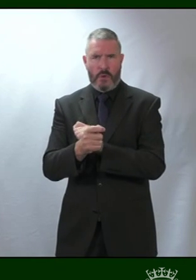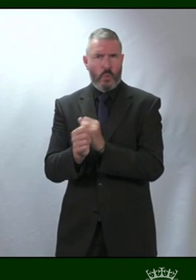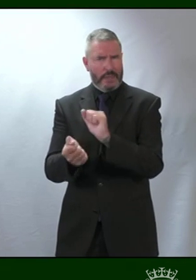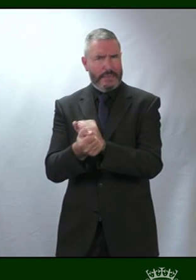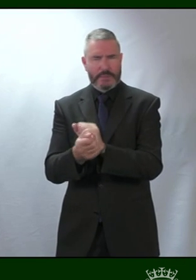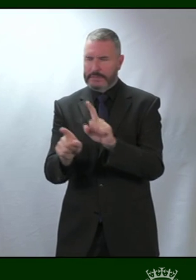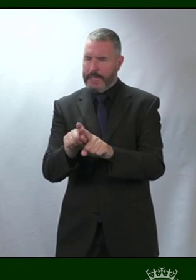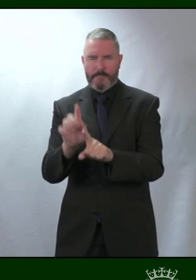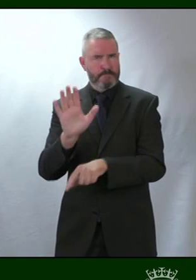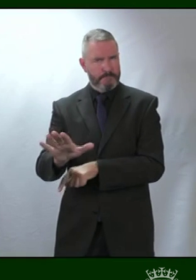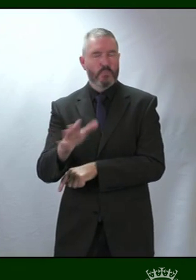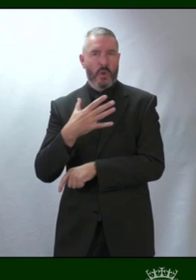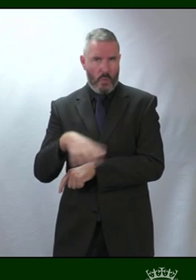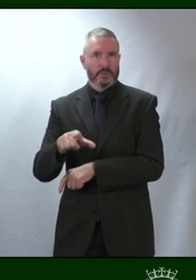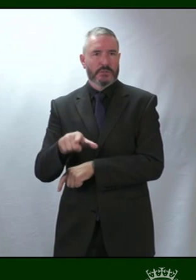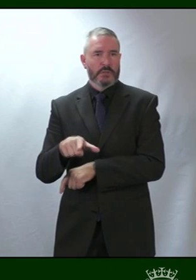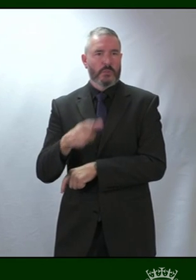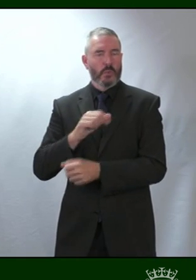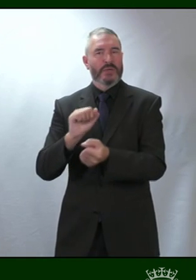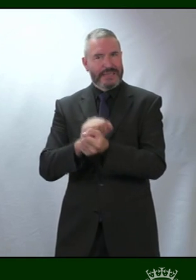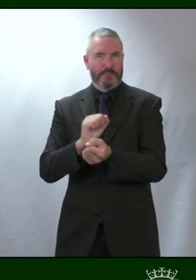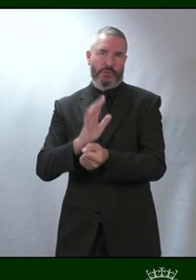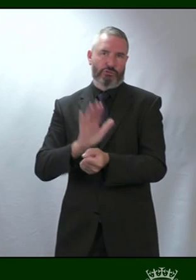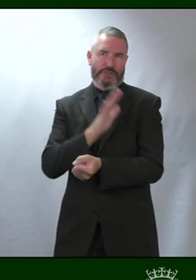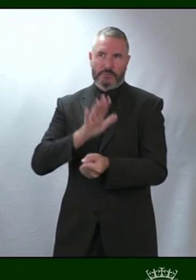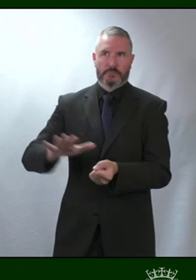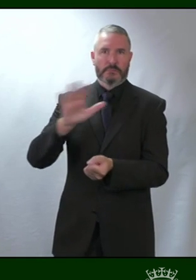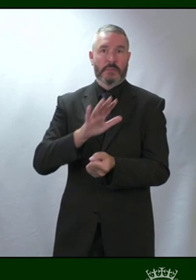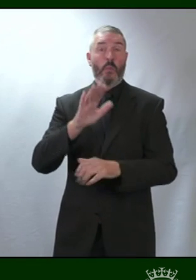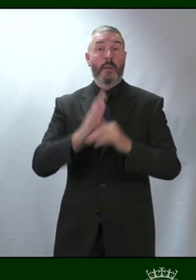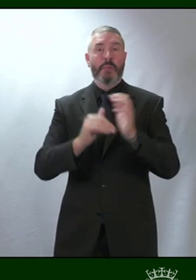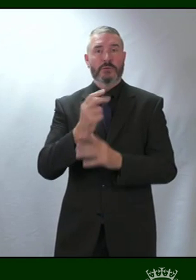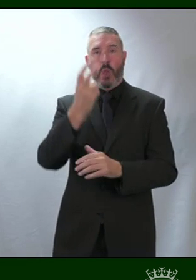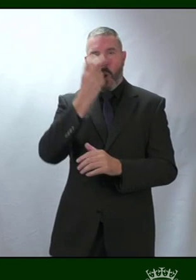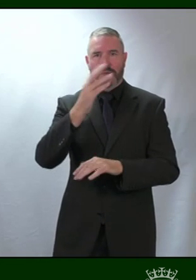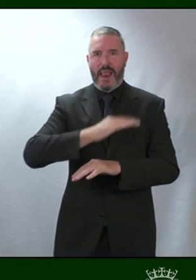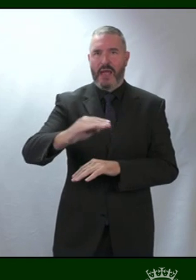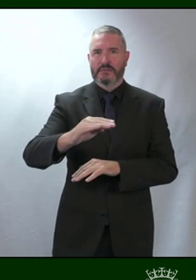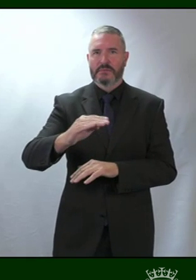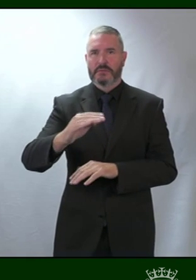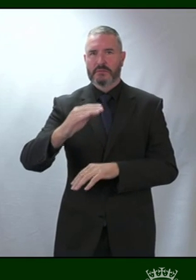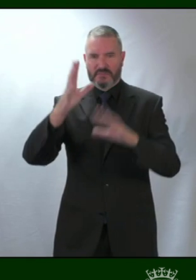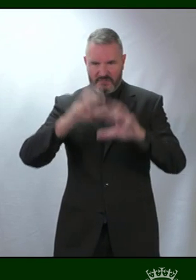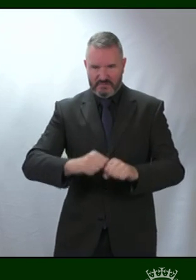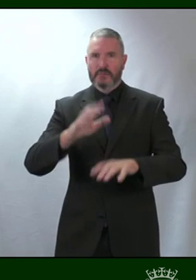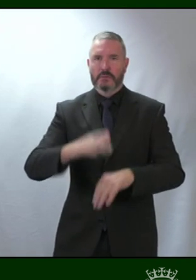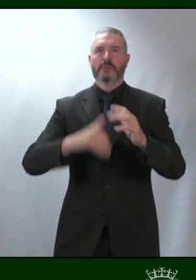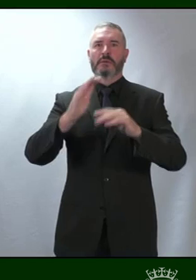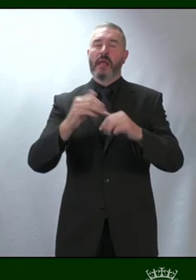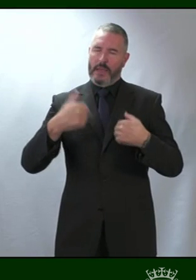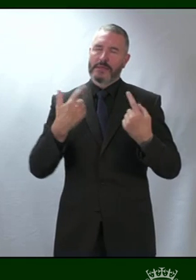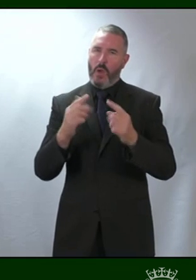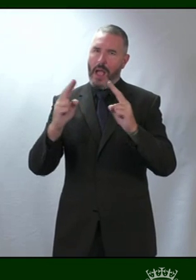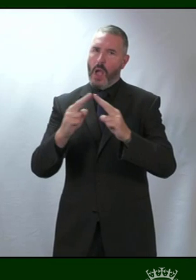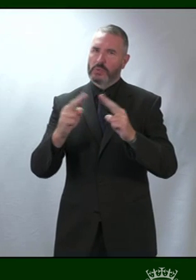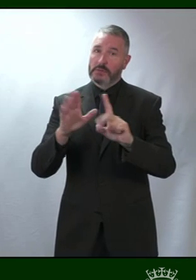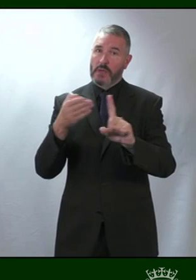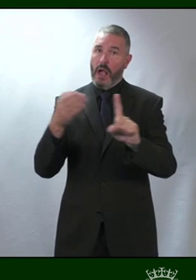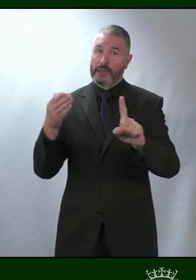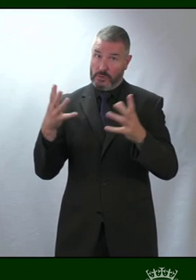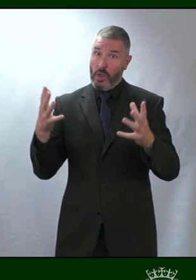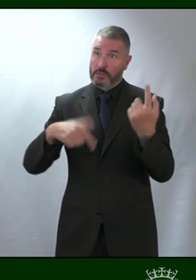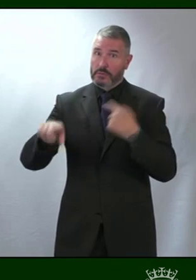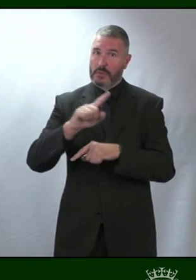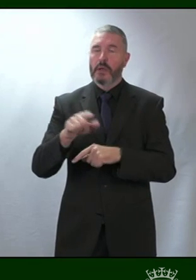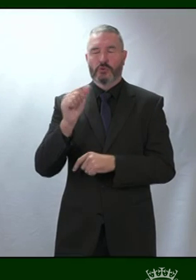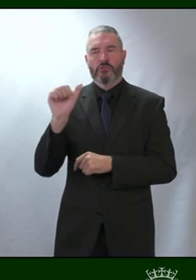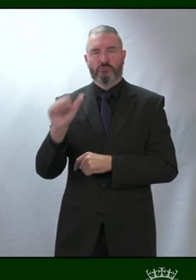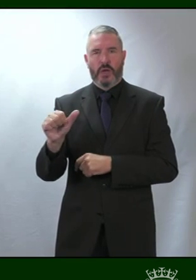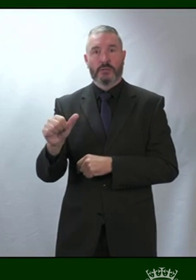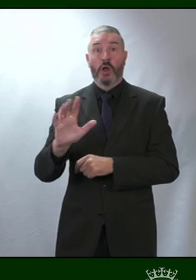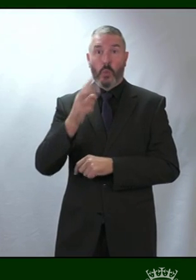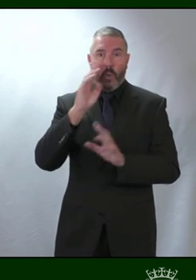That is what the Opposition want to do. We will not change existing policy to protect the green belt, and our housing targets, which are very ambitious, will focus, as my hon.